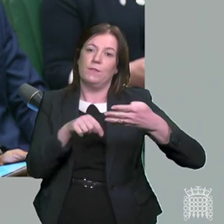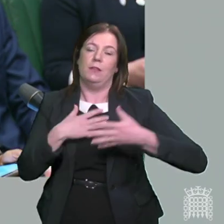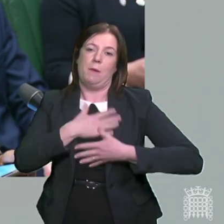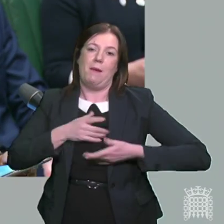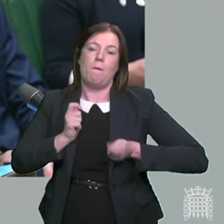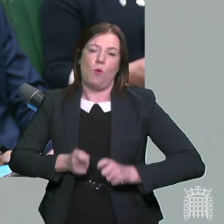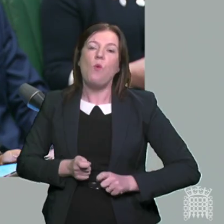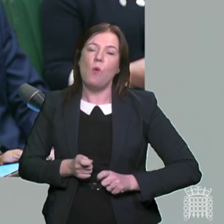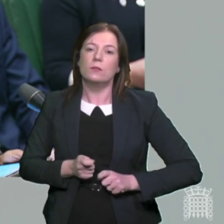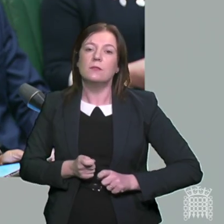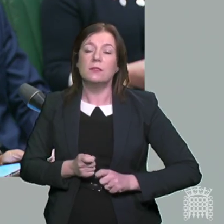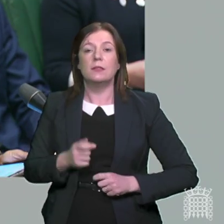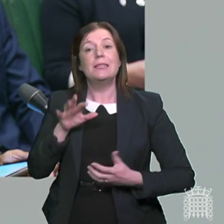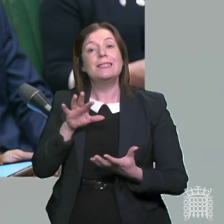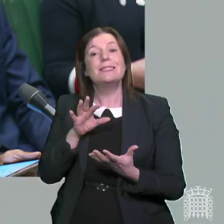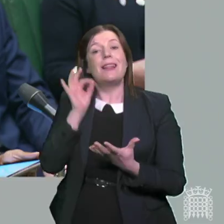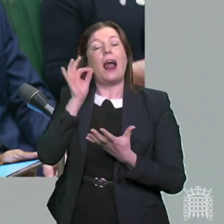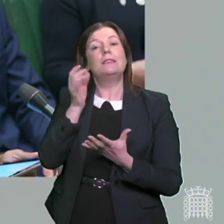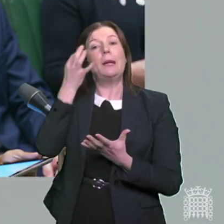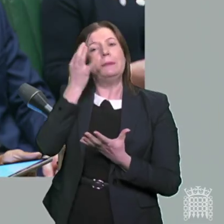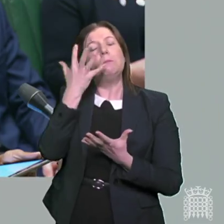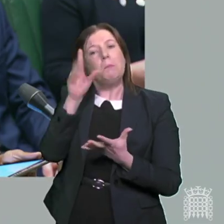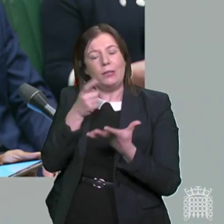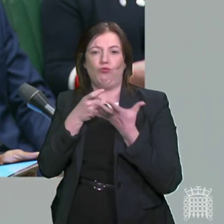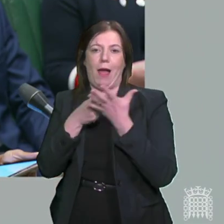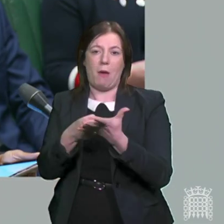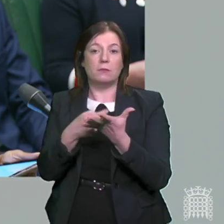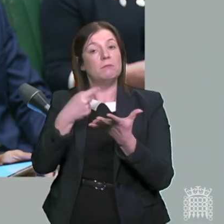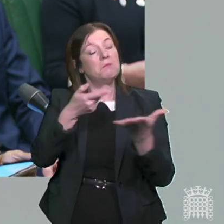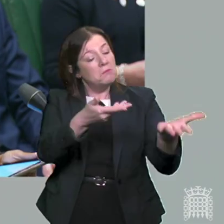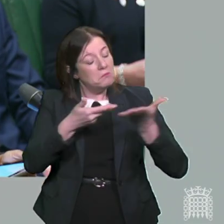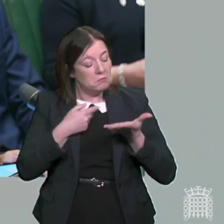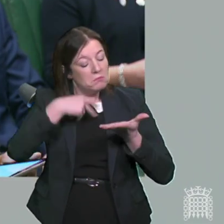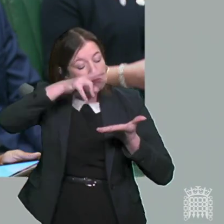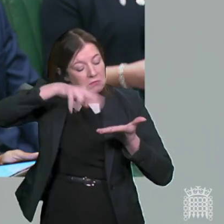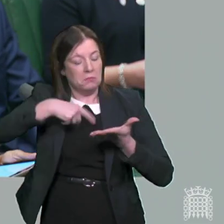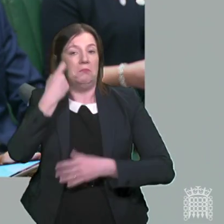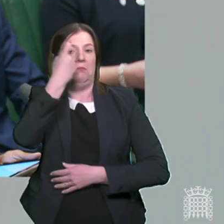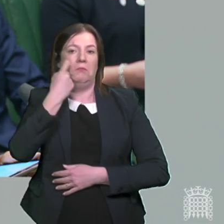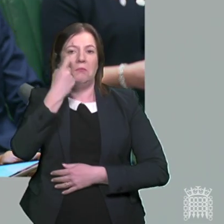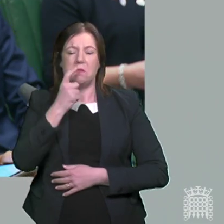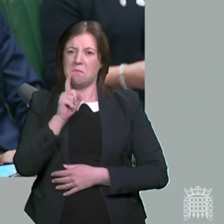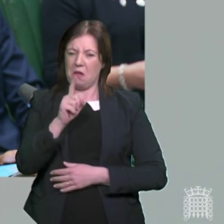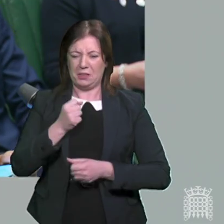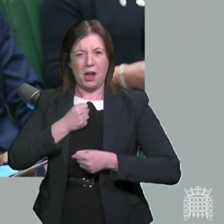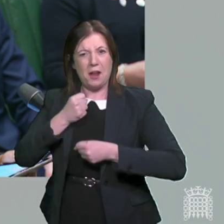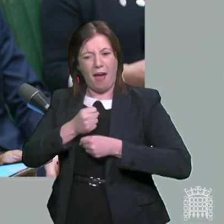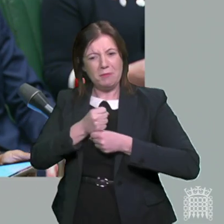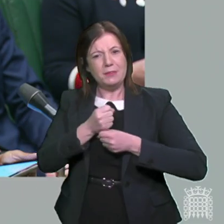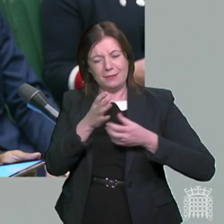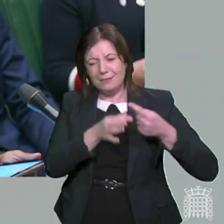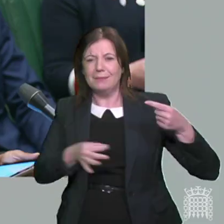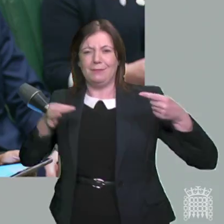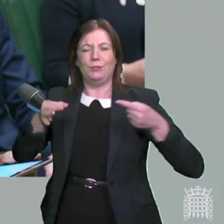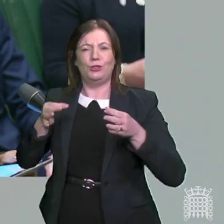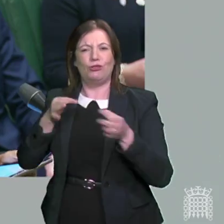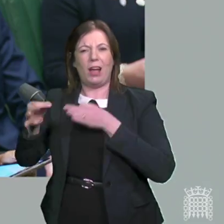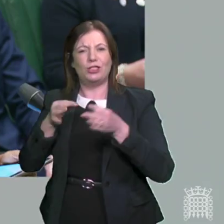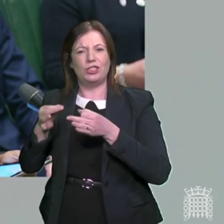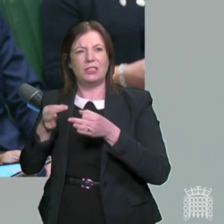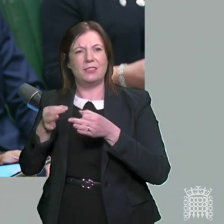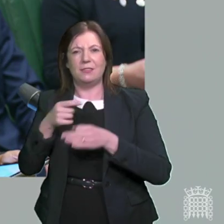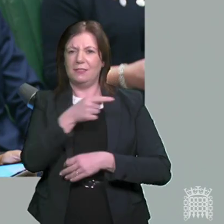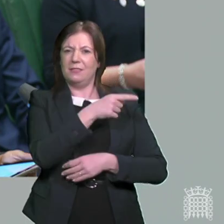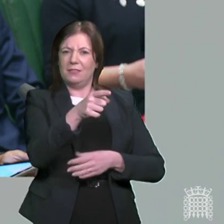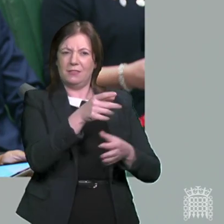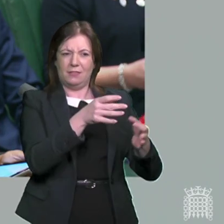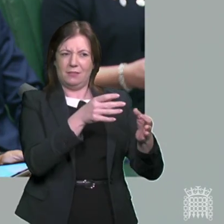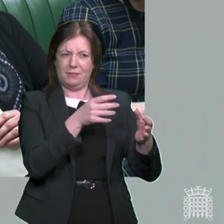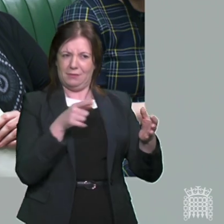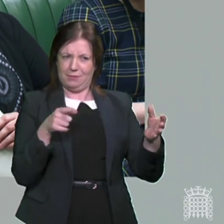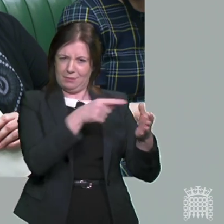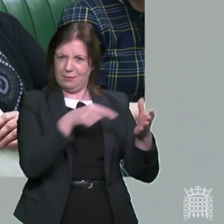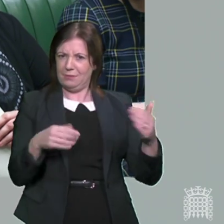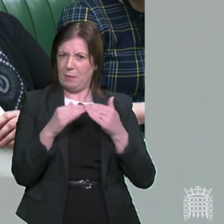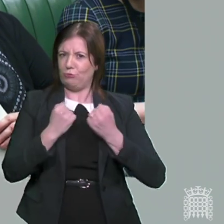The Select Committee has made recommendations, which we have considered carefully, but there is no point in the Government having a strategy if they are simply going to accept recommendations from elsewhere that do not conform to it.